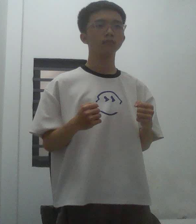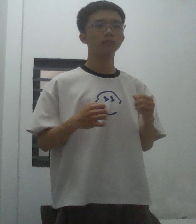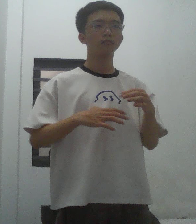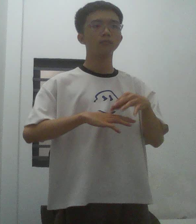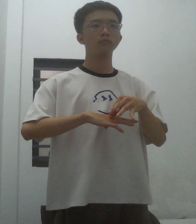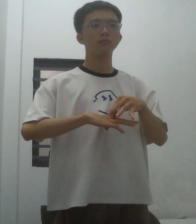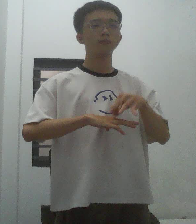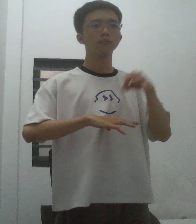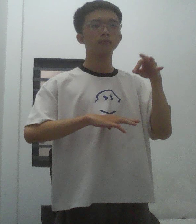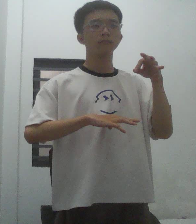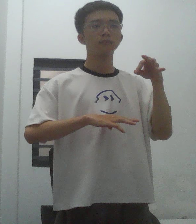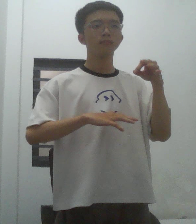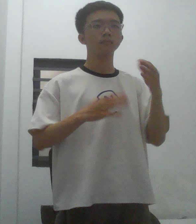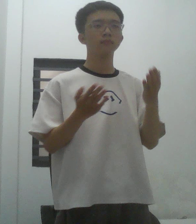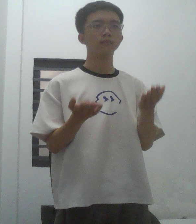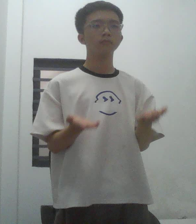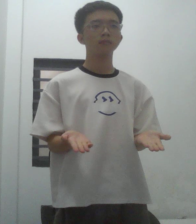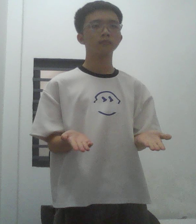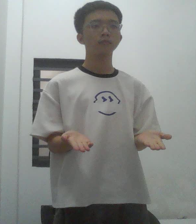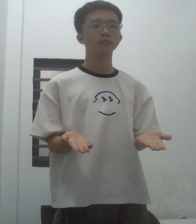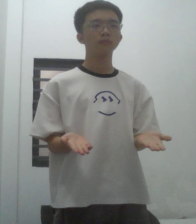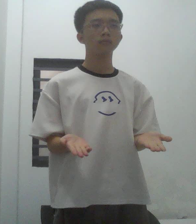tuan nay